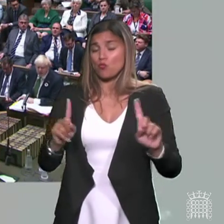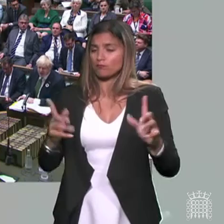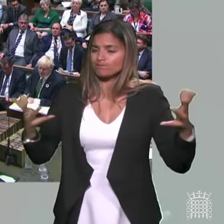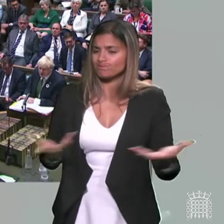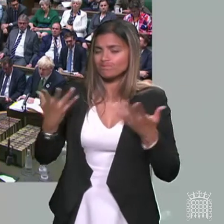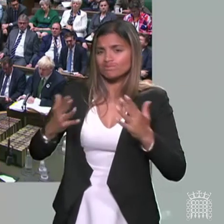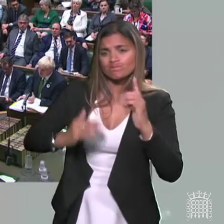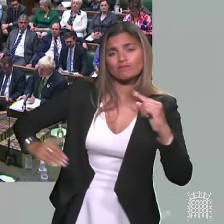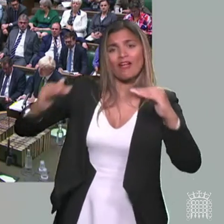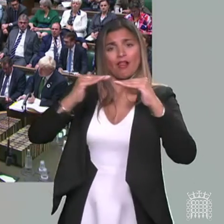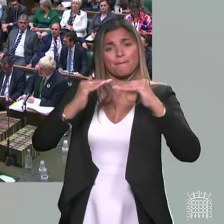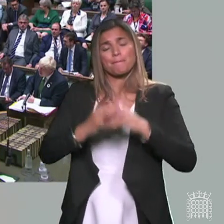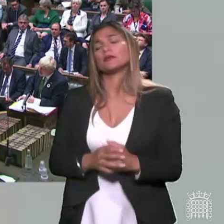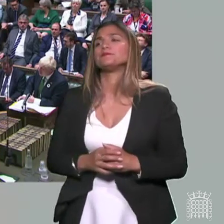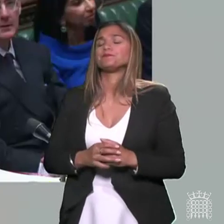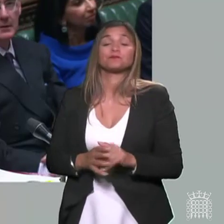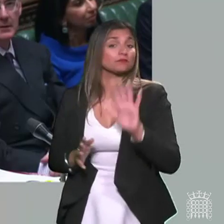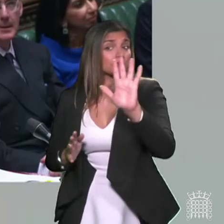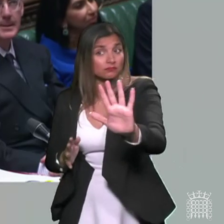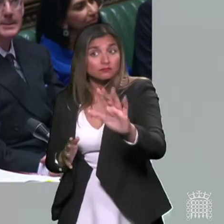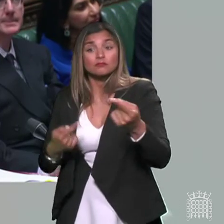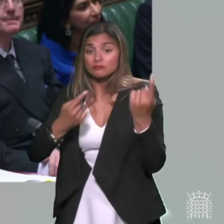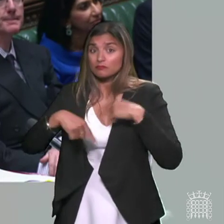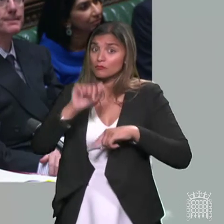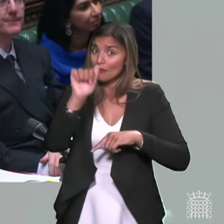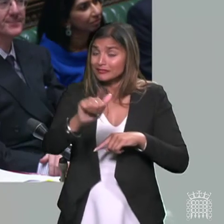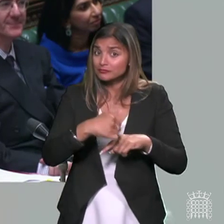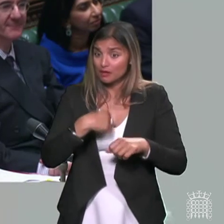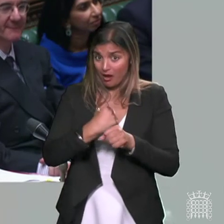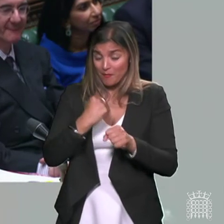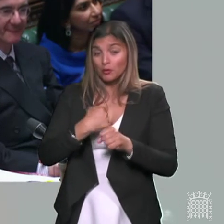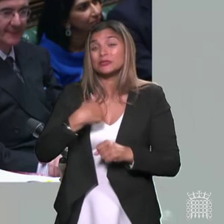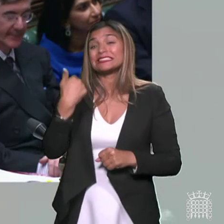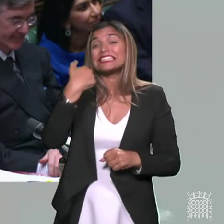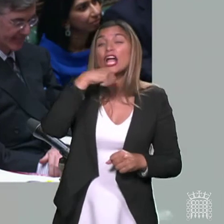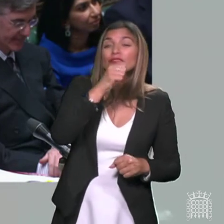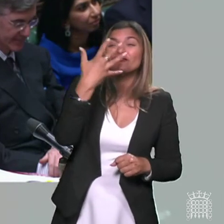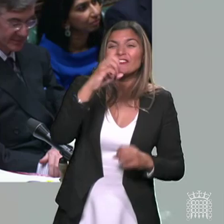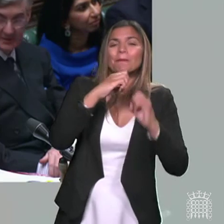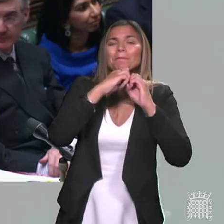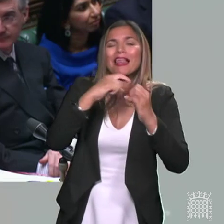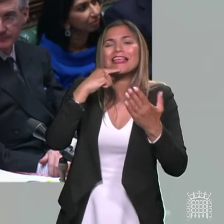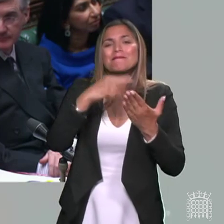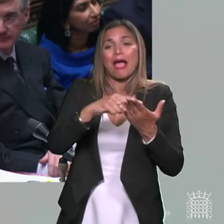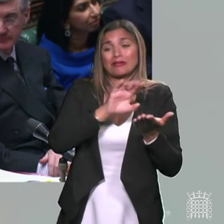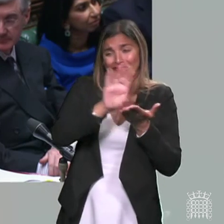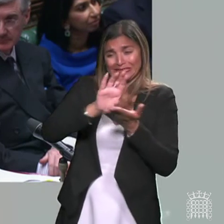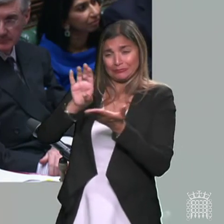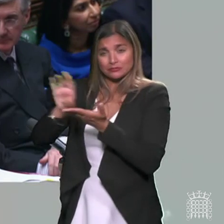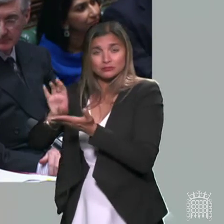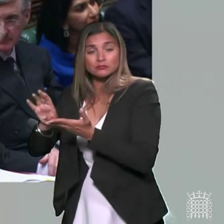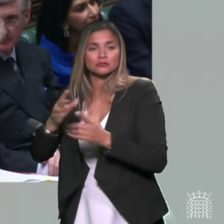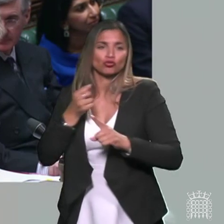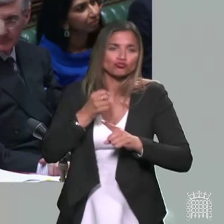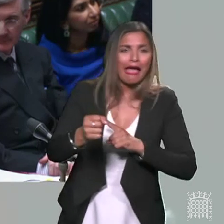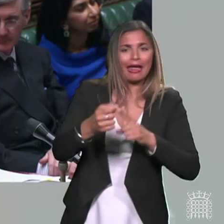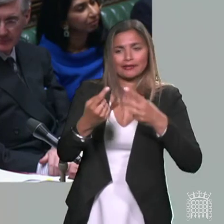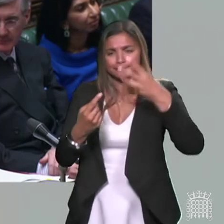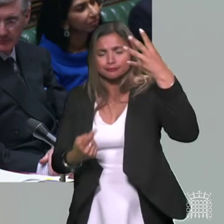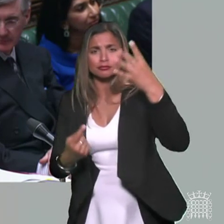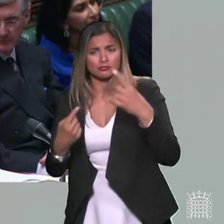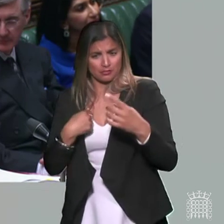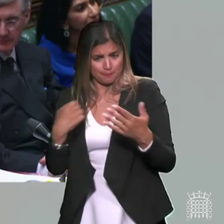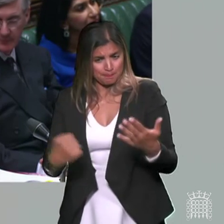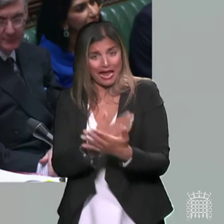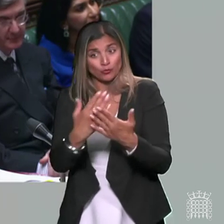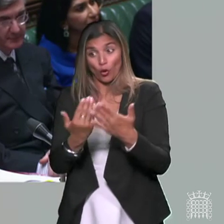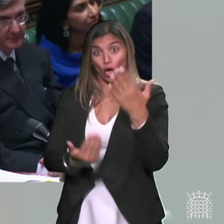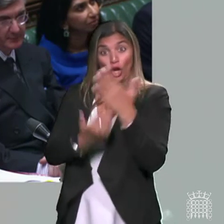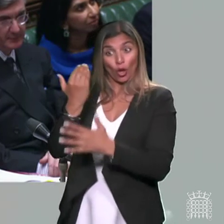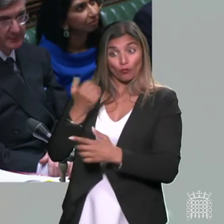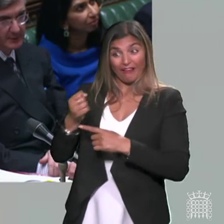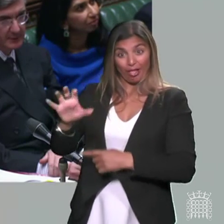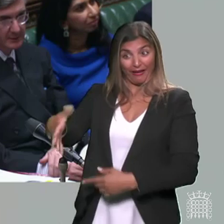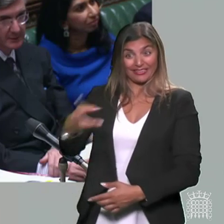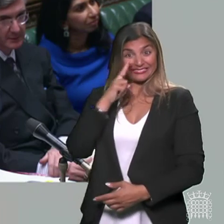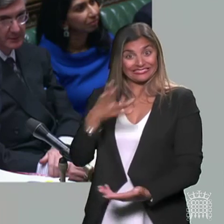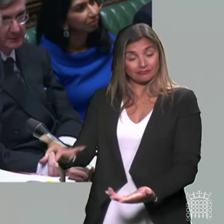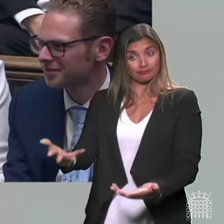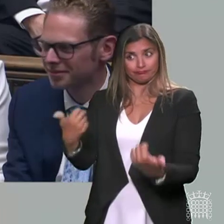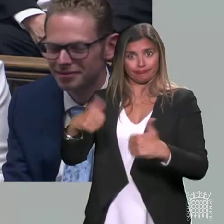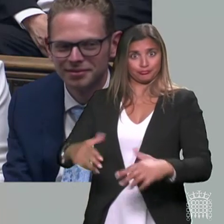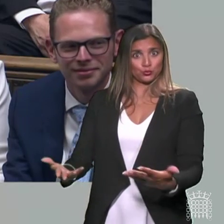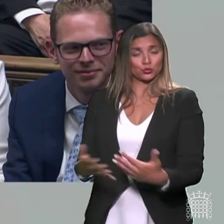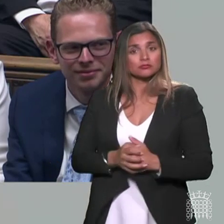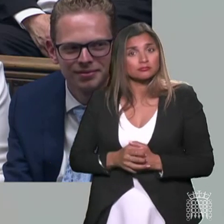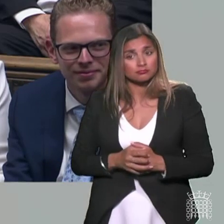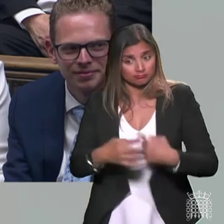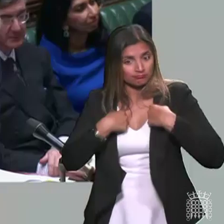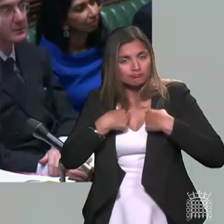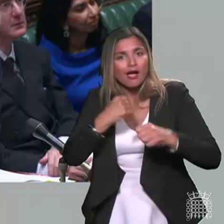It is thanks to the massive exertions of this Government in levelling up, with the £650 billion investment in infrastructure, that we have a new railway station in Cheadle.